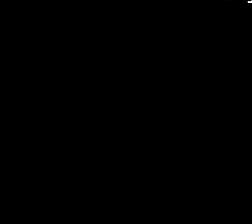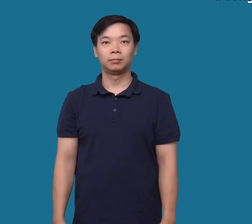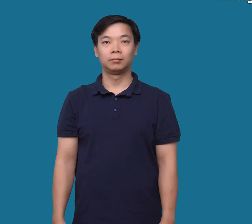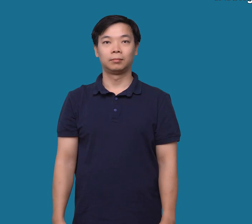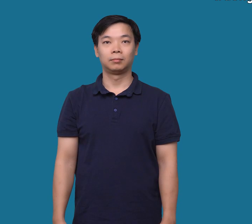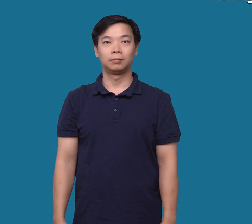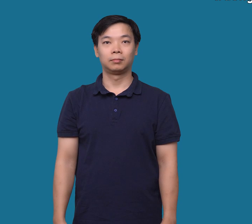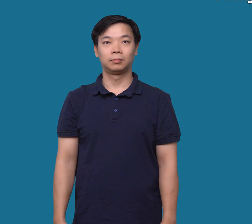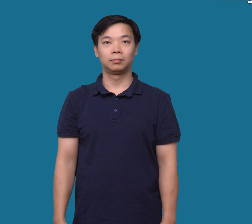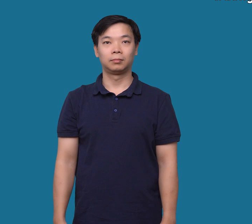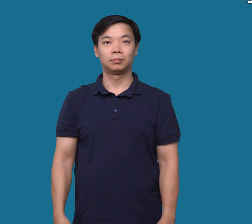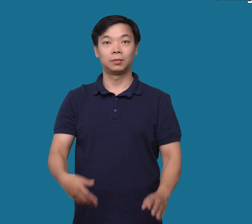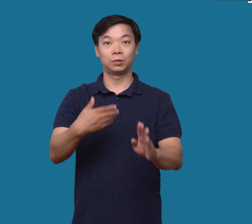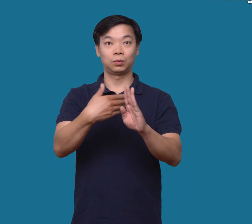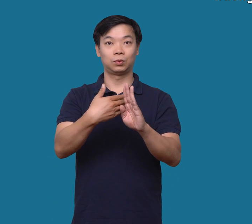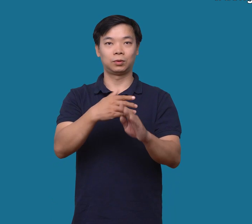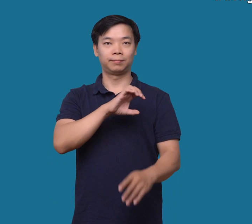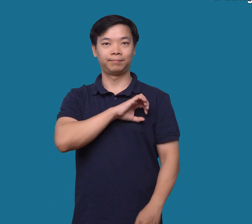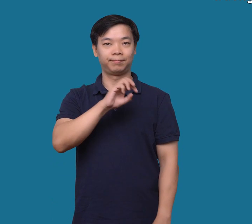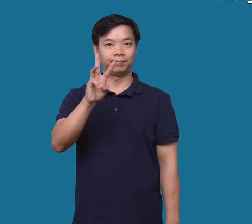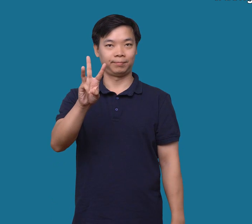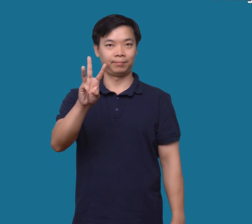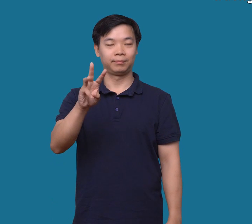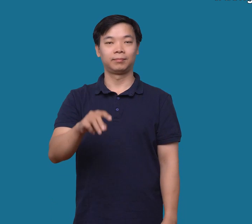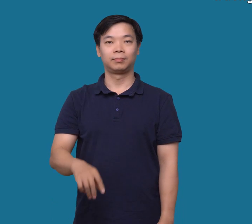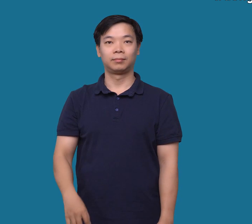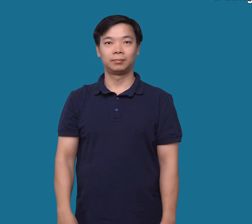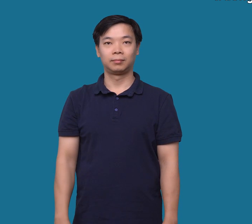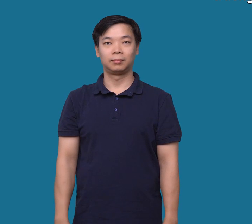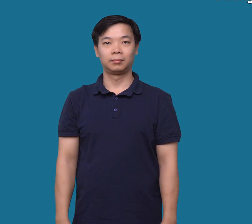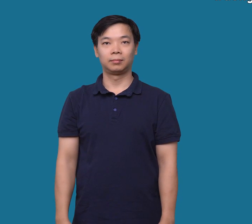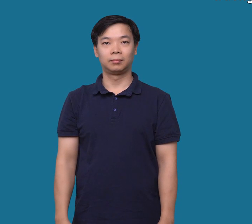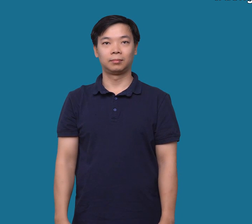trường THPT ( cấp 3)